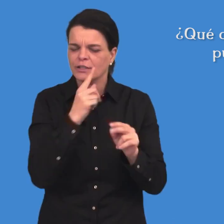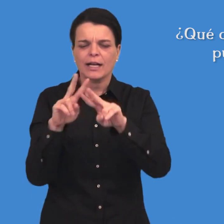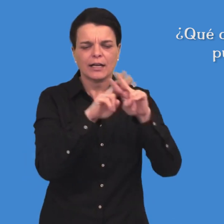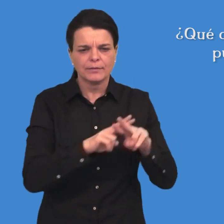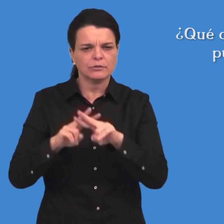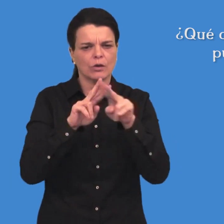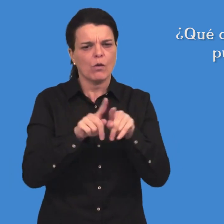revisar